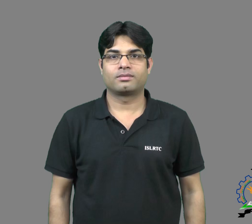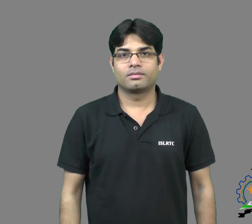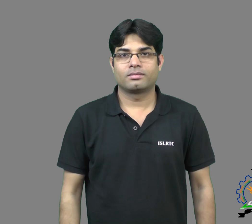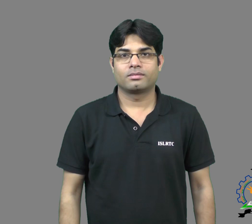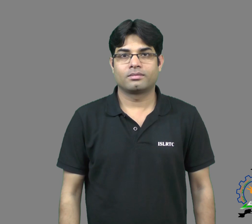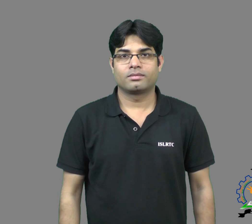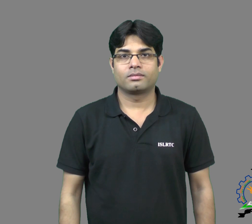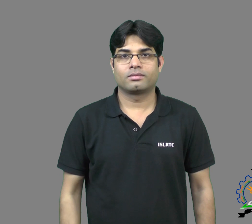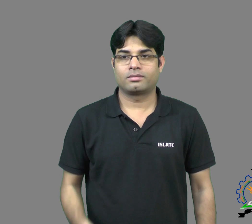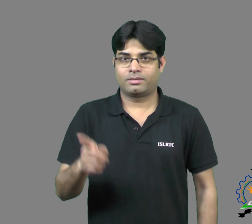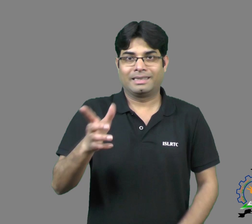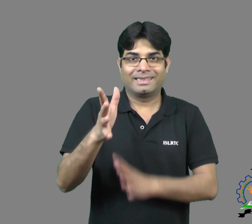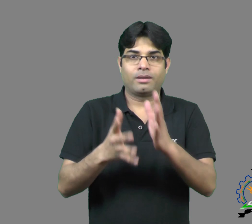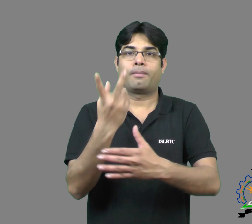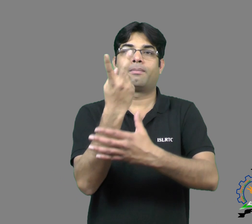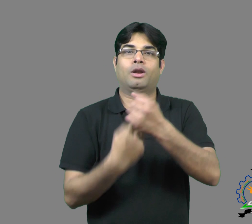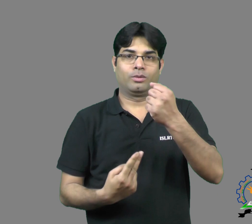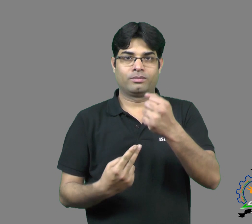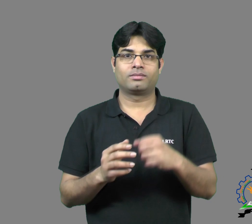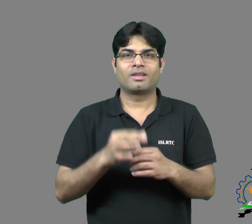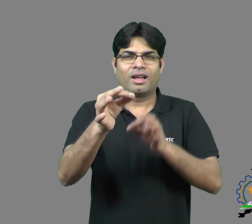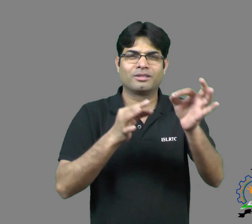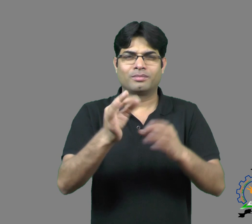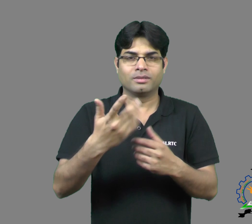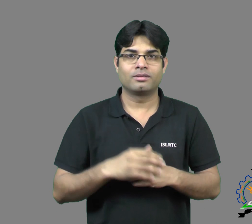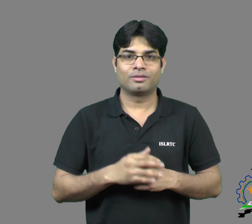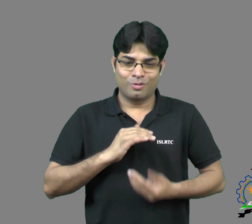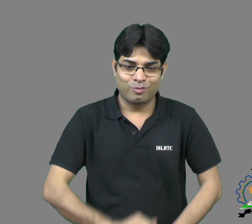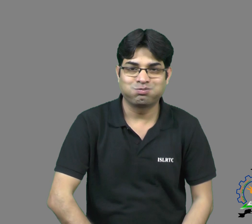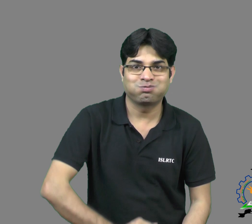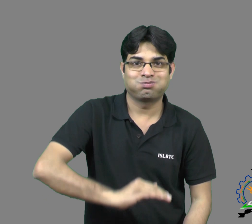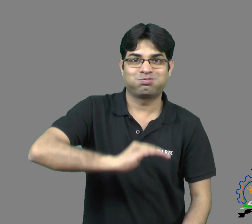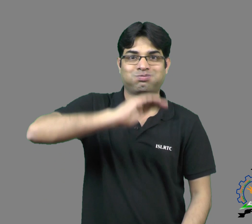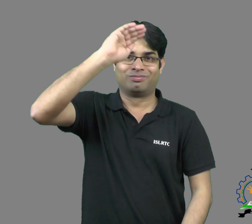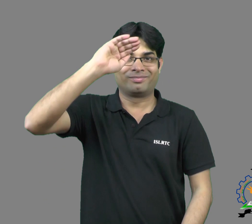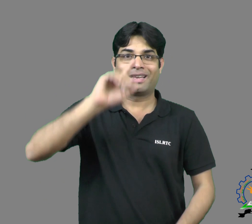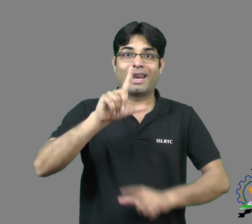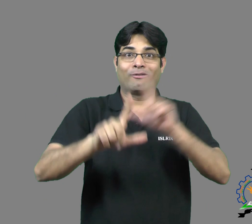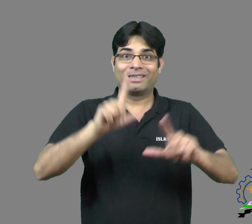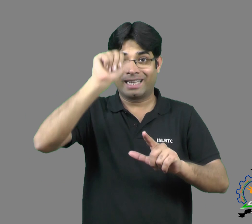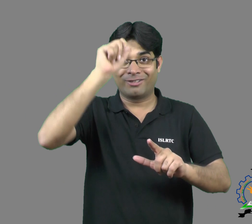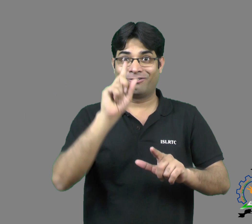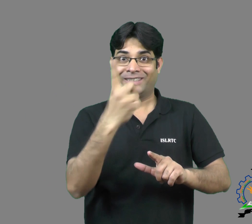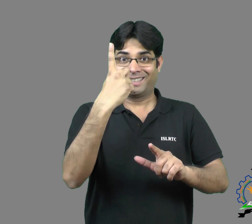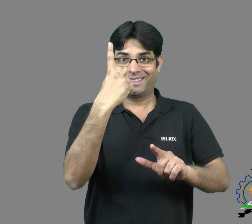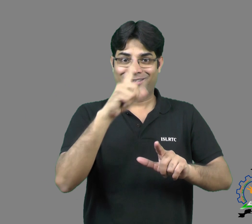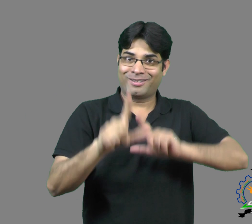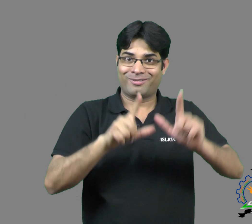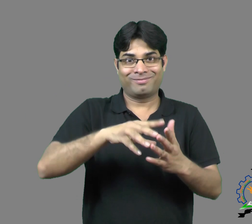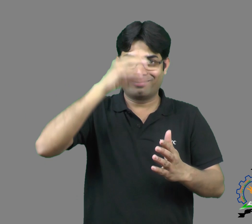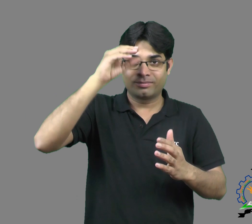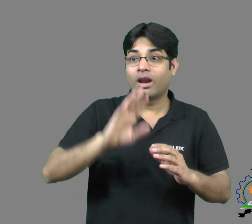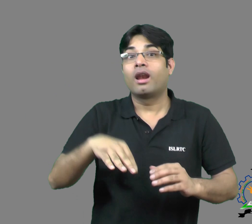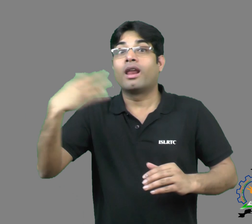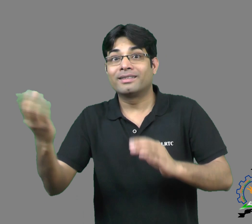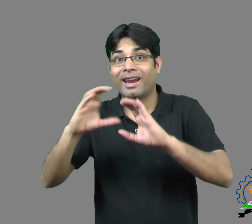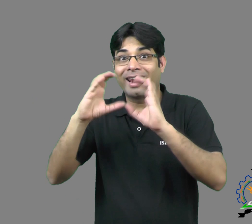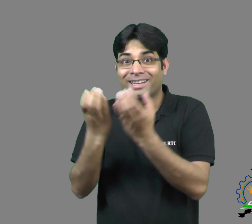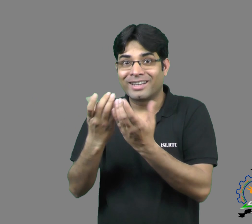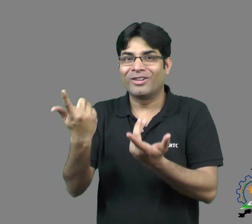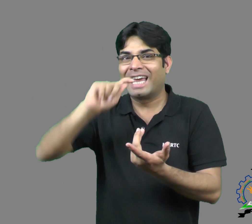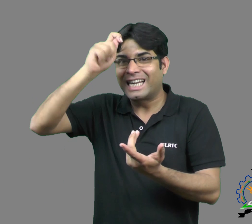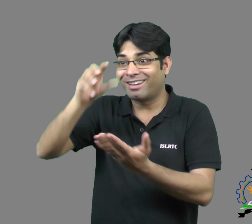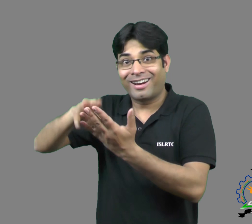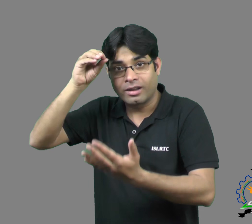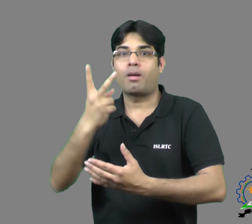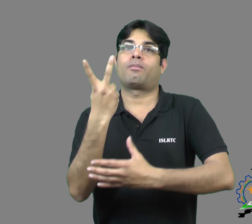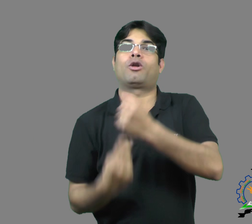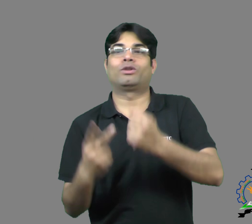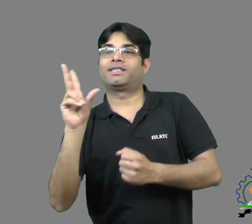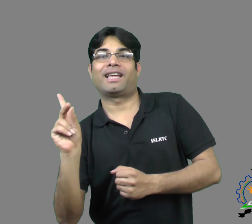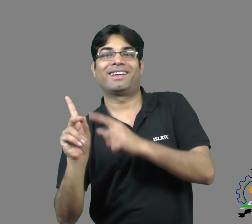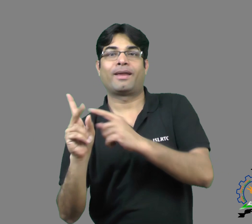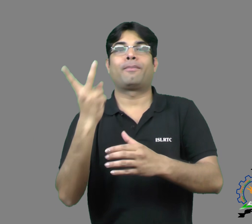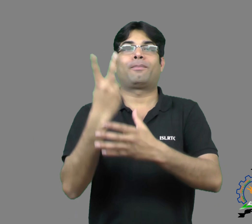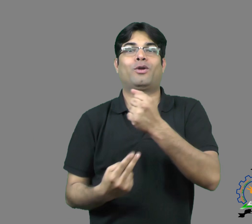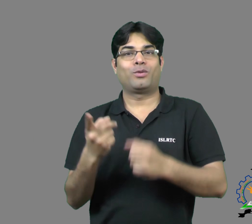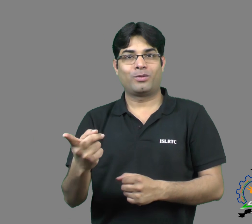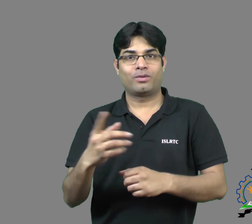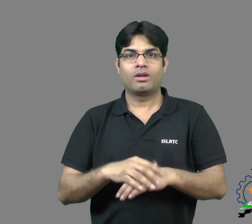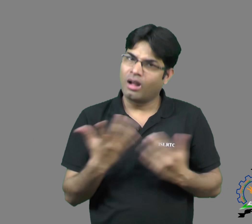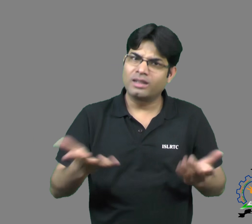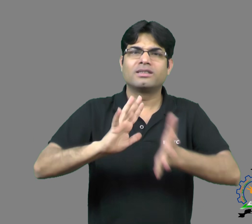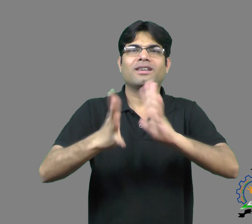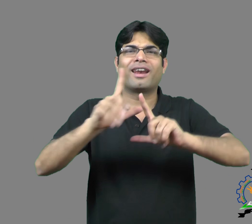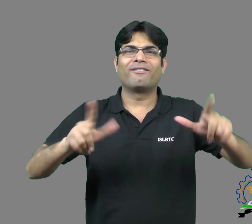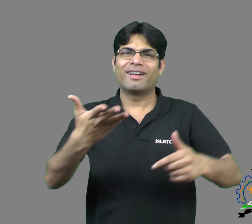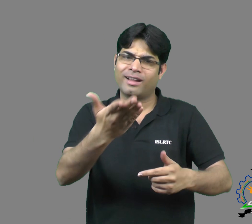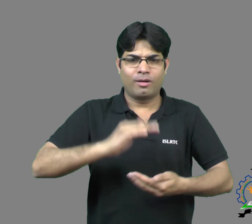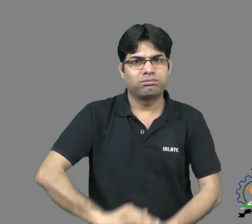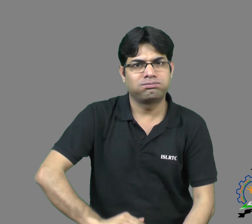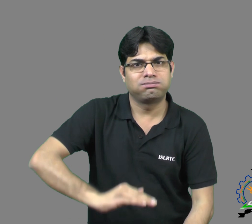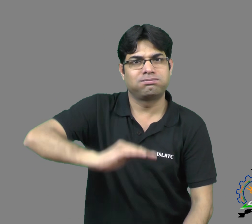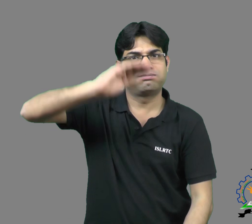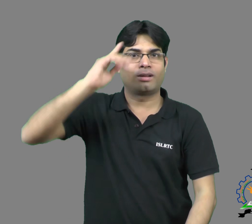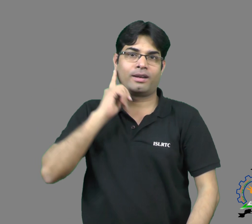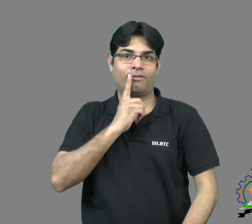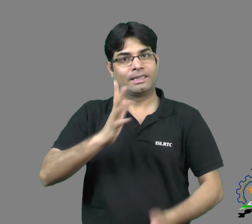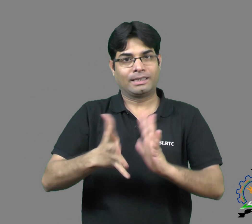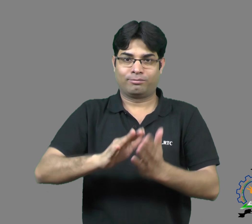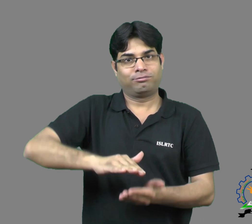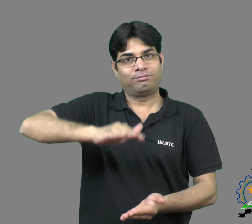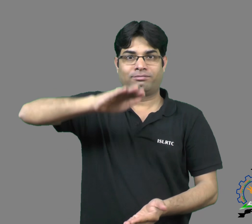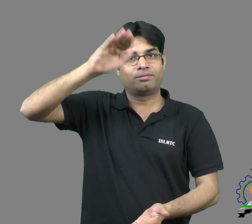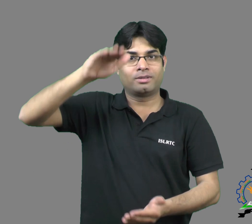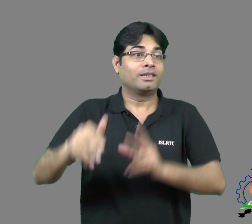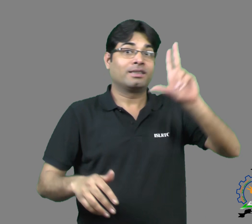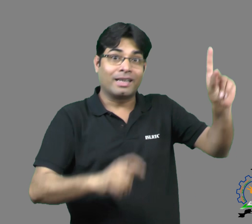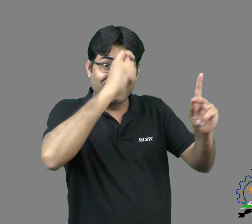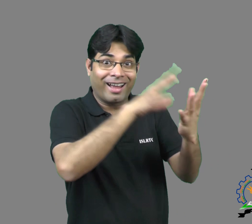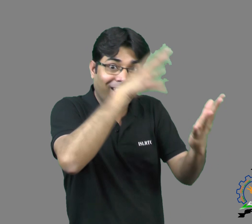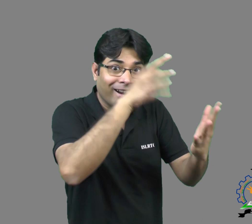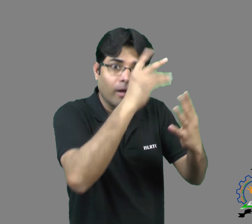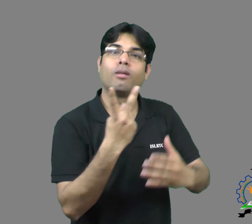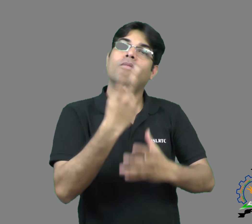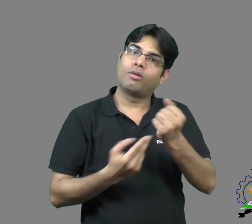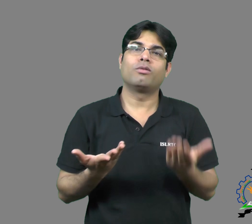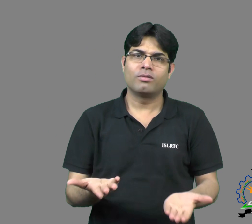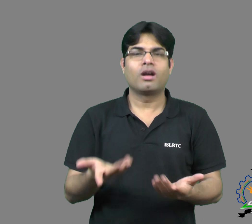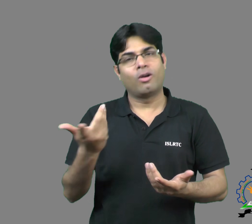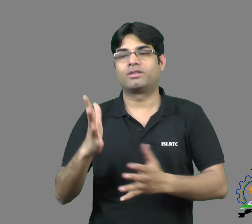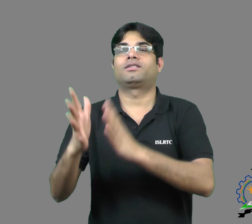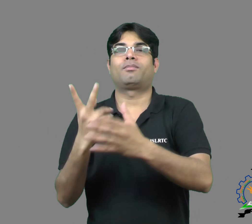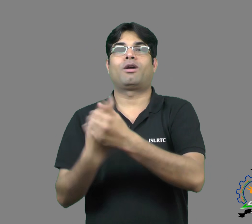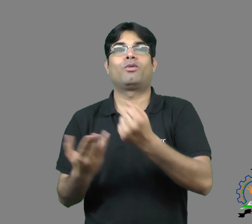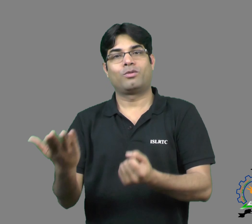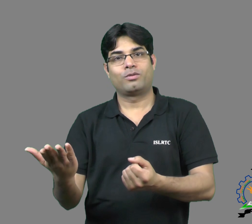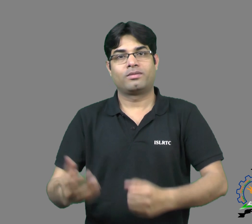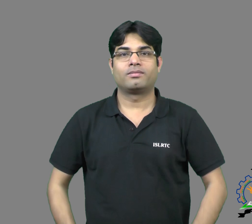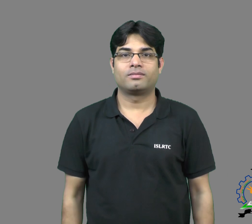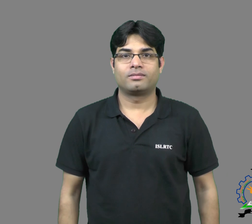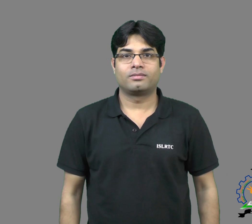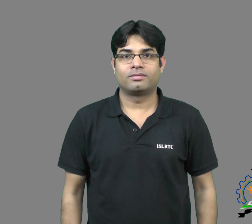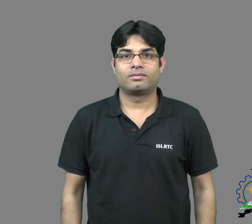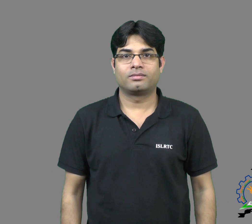Bilingualism